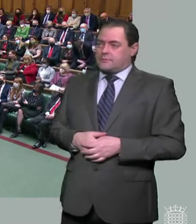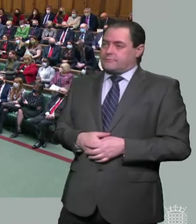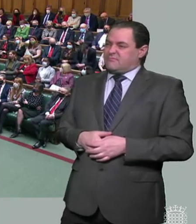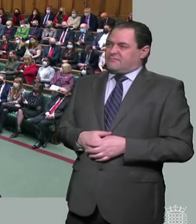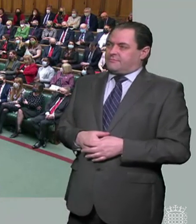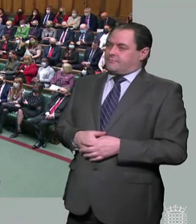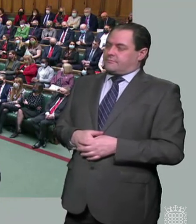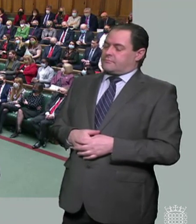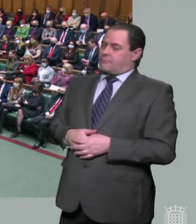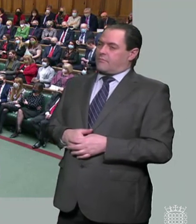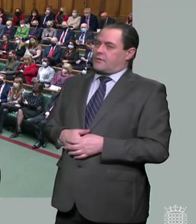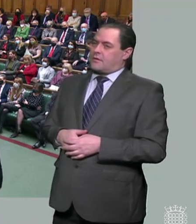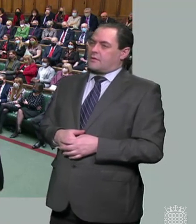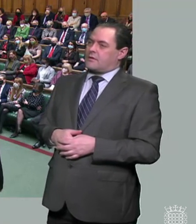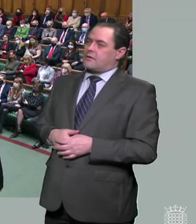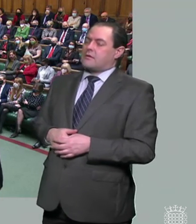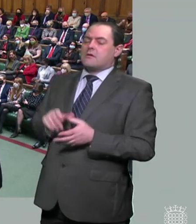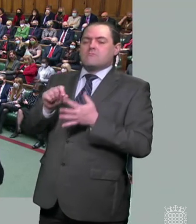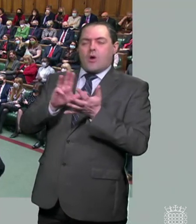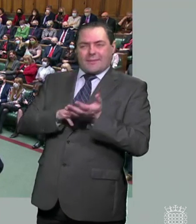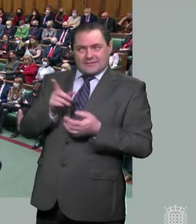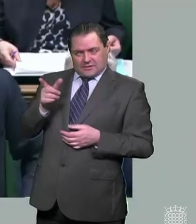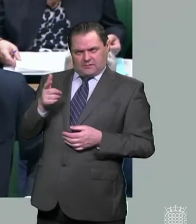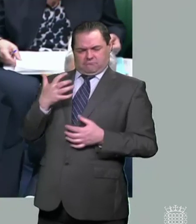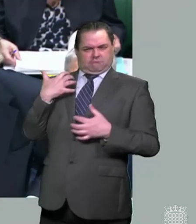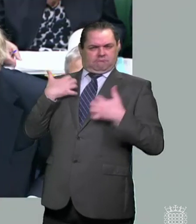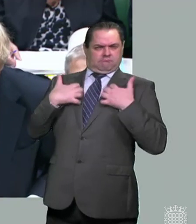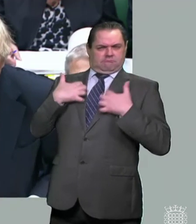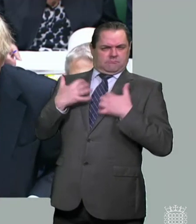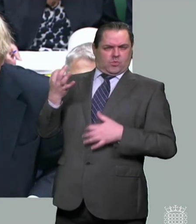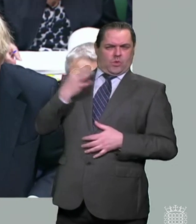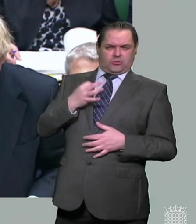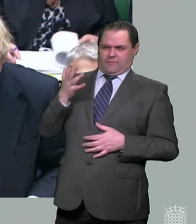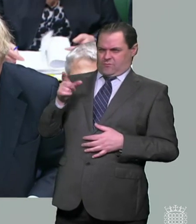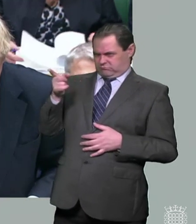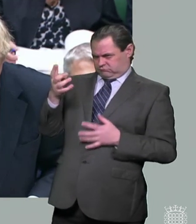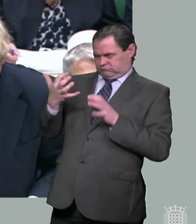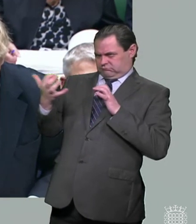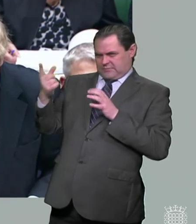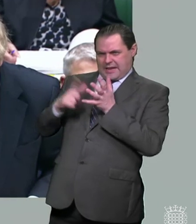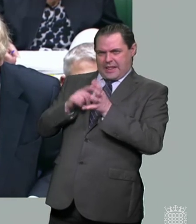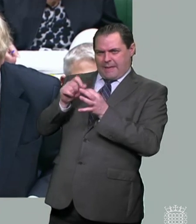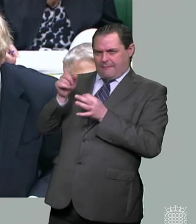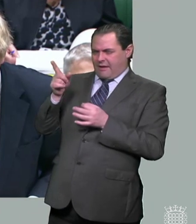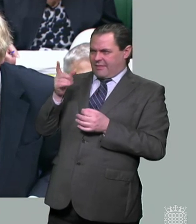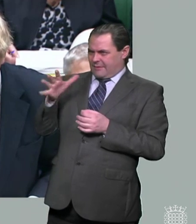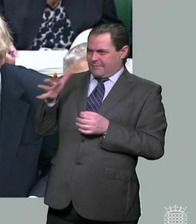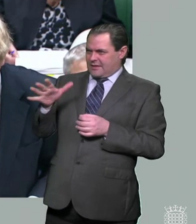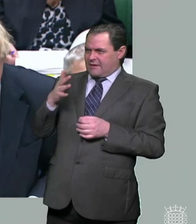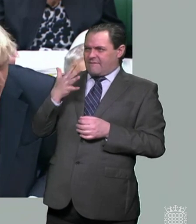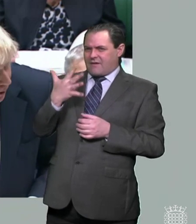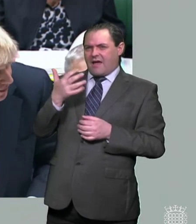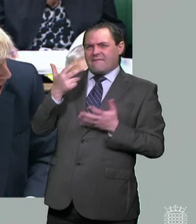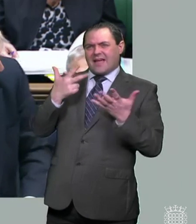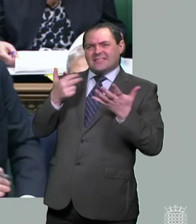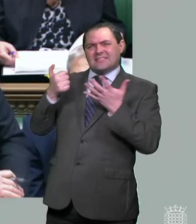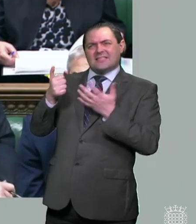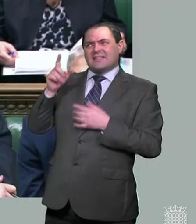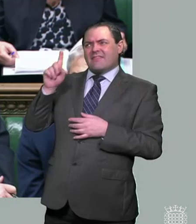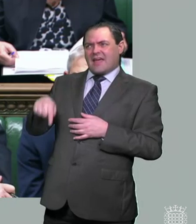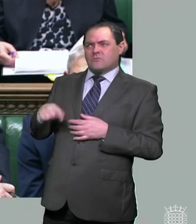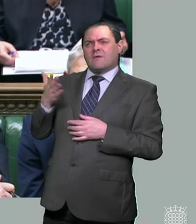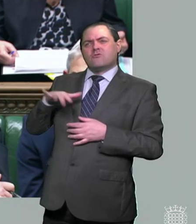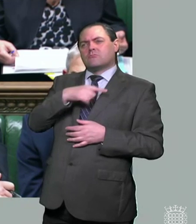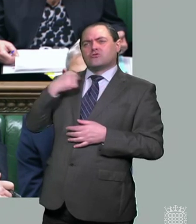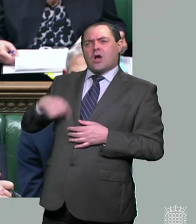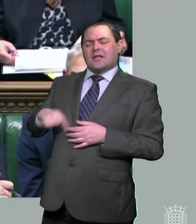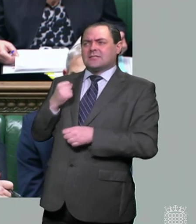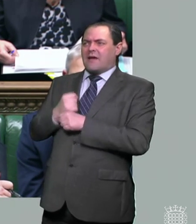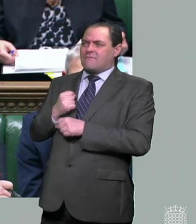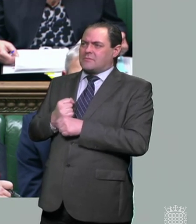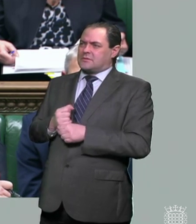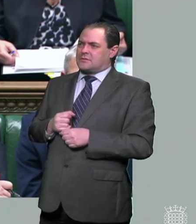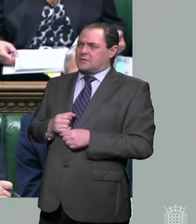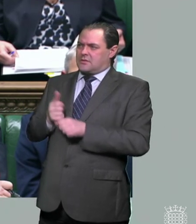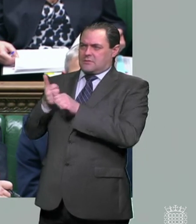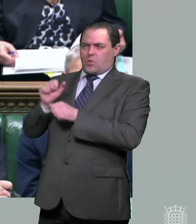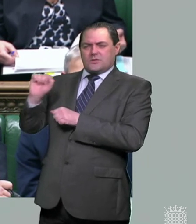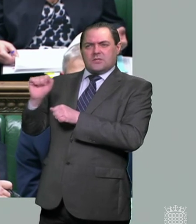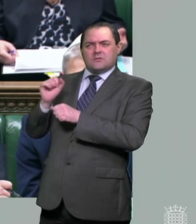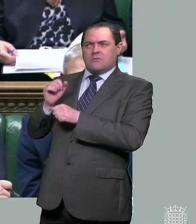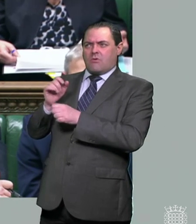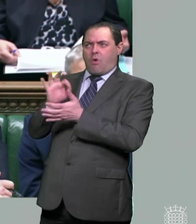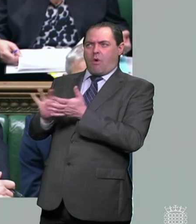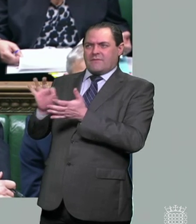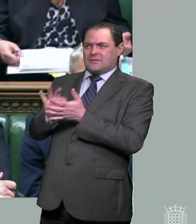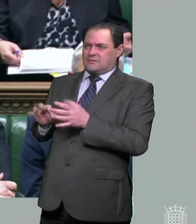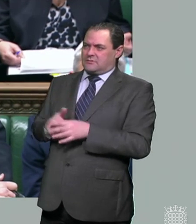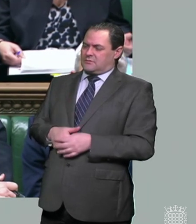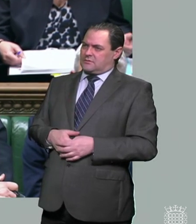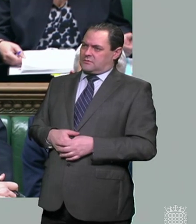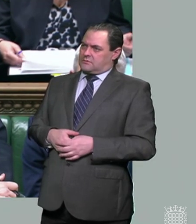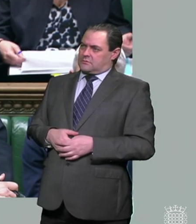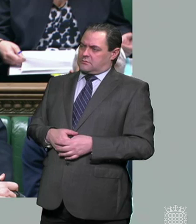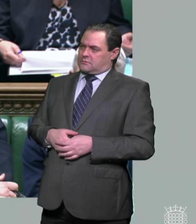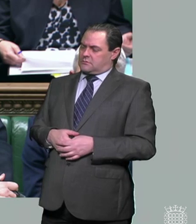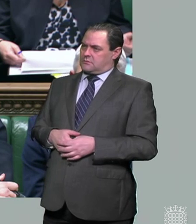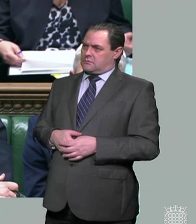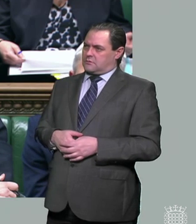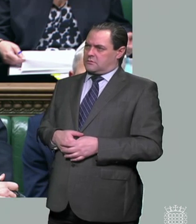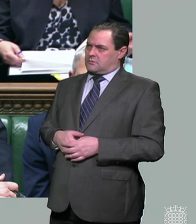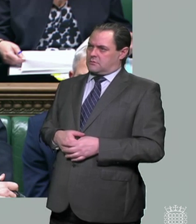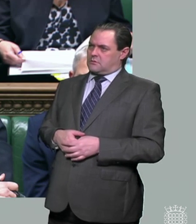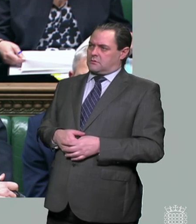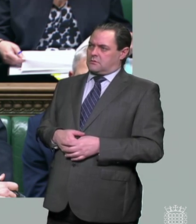That is a curious question to come from a Member on the Benches that contain someone who took, I think, £586,000 from the Chinese Government to support his office.